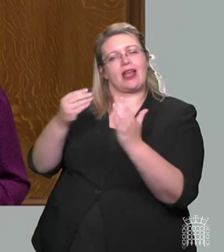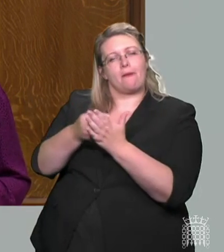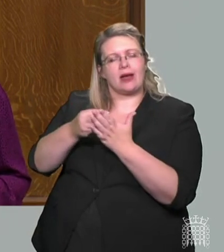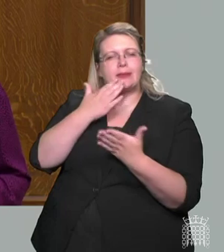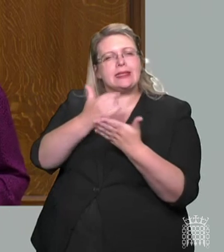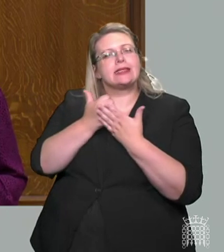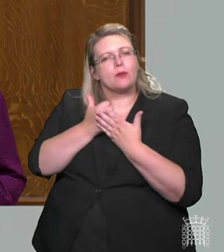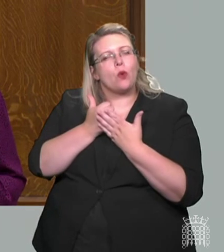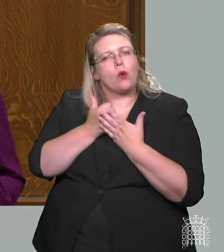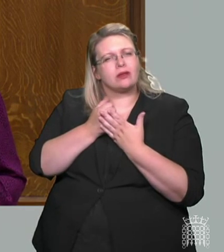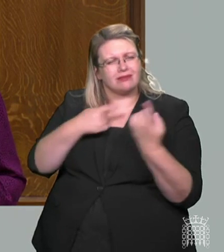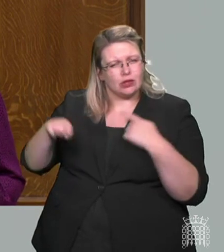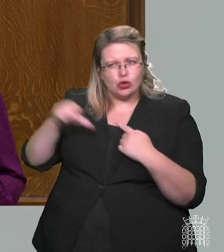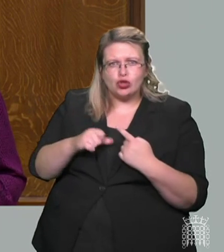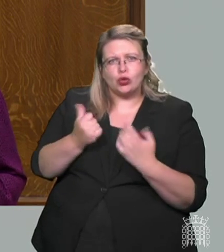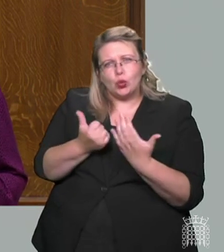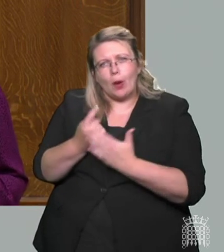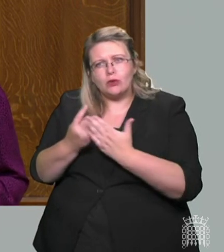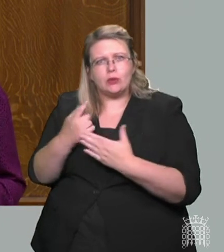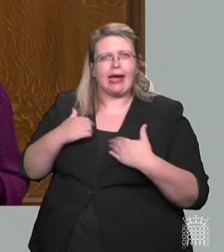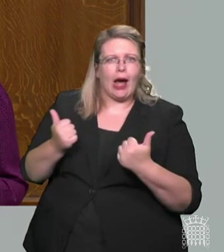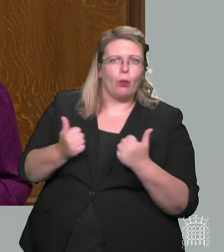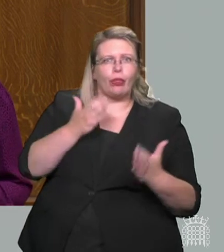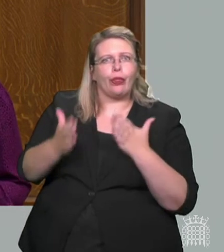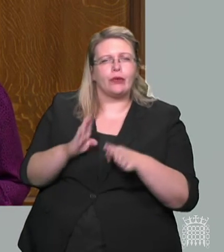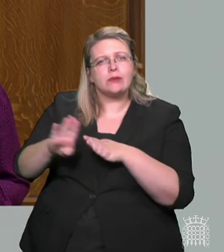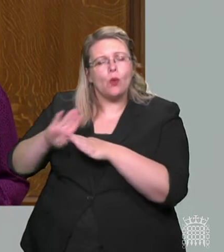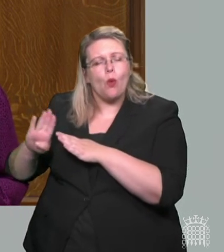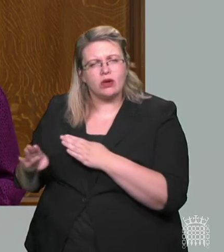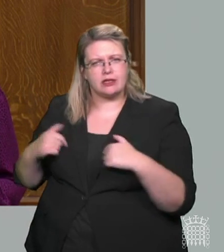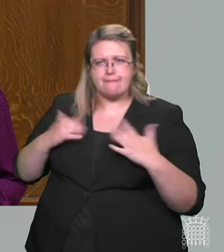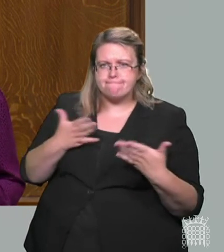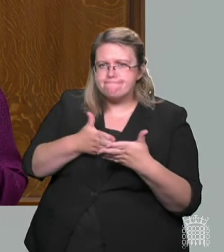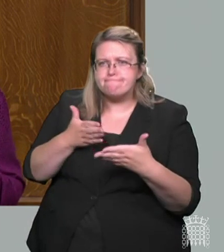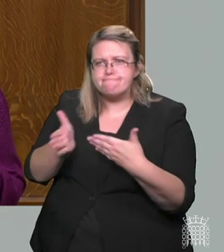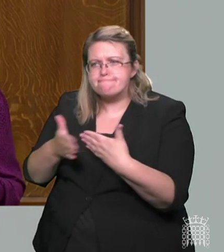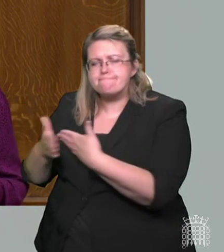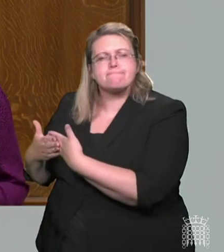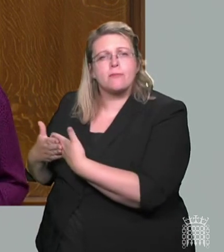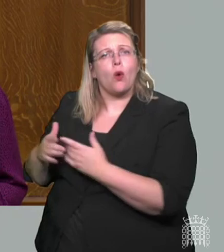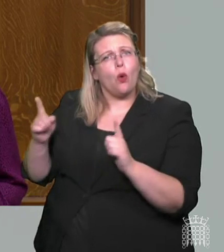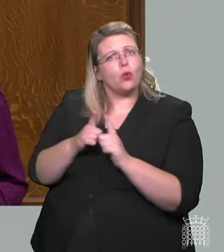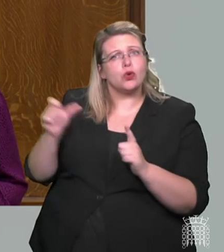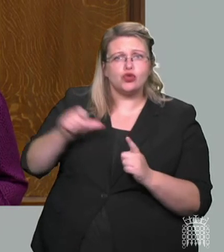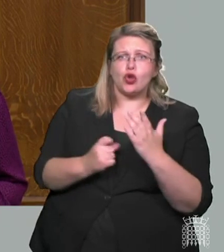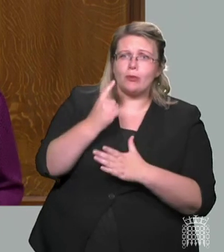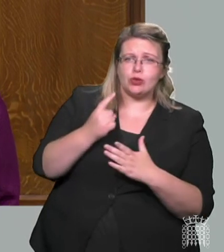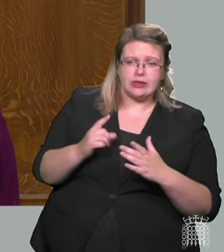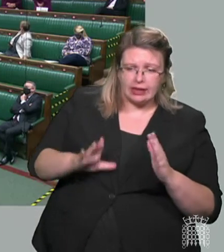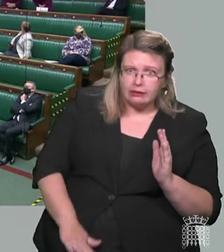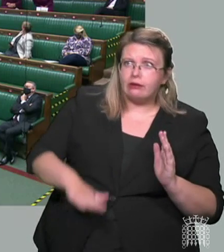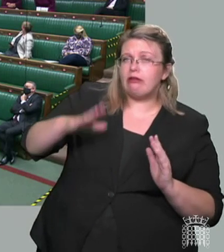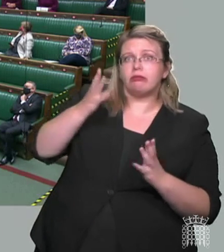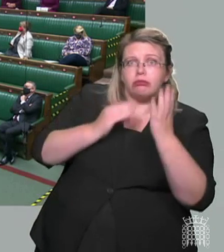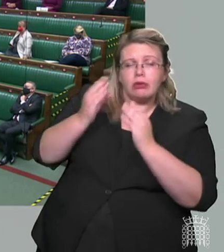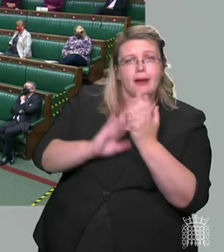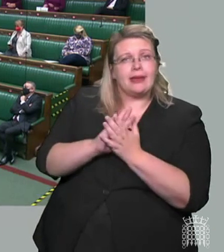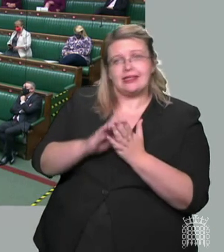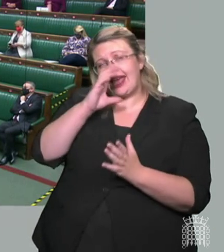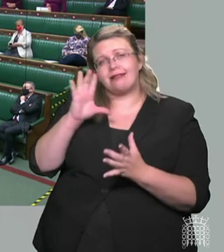Everybody deserves a chance to live a healthier life and, one day perhaps, to play or swim for their country.